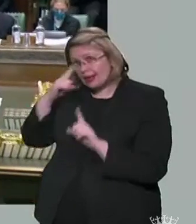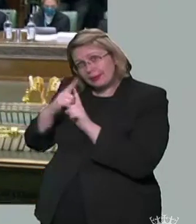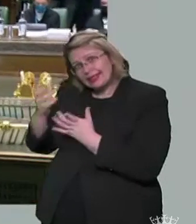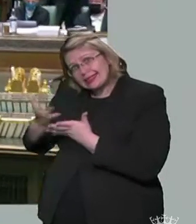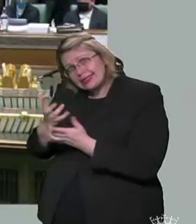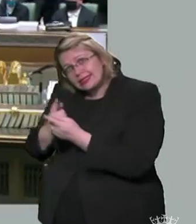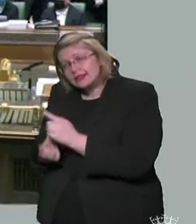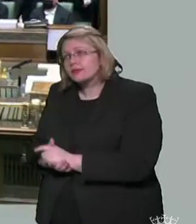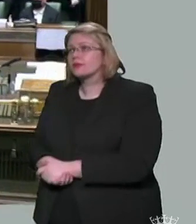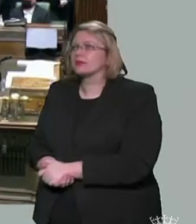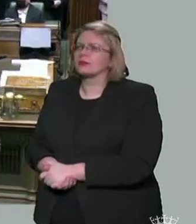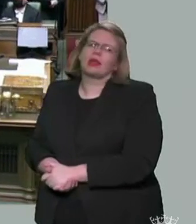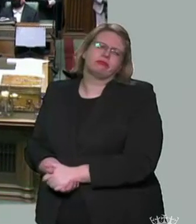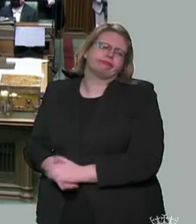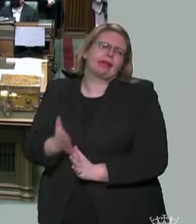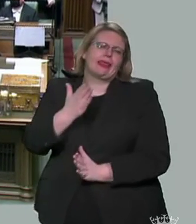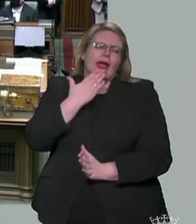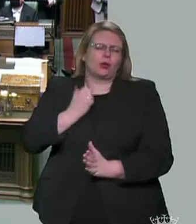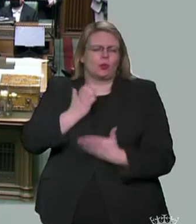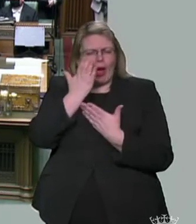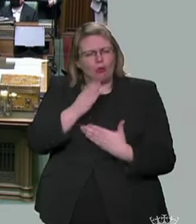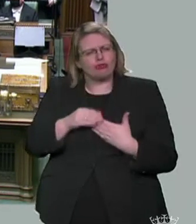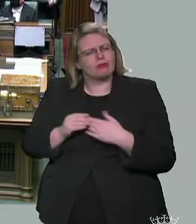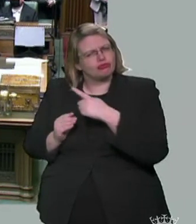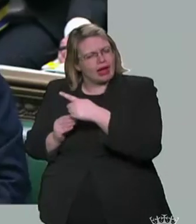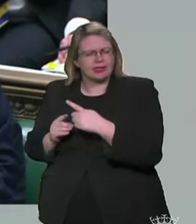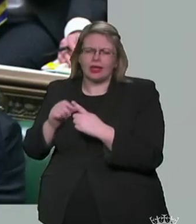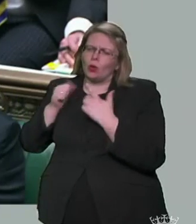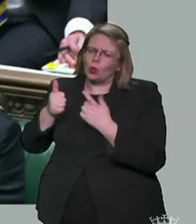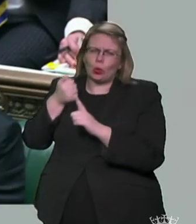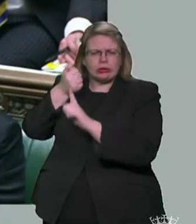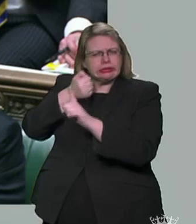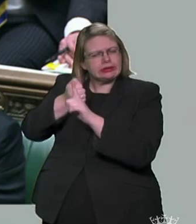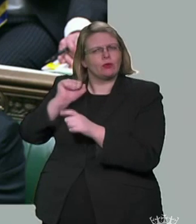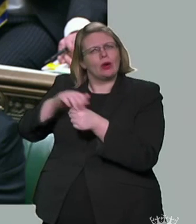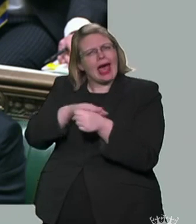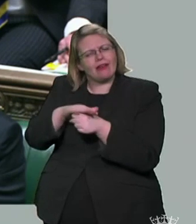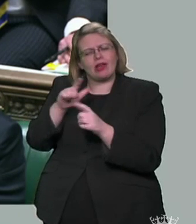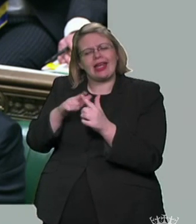I thank my honourable Friend. He is a great champion for Eastleigh.